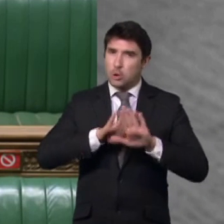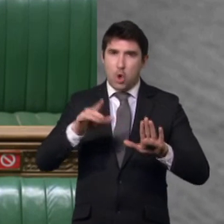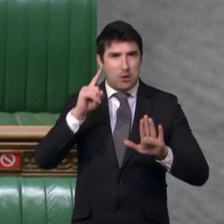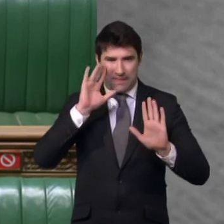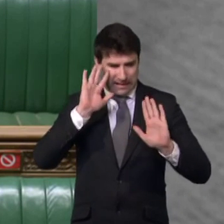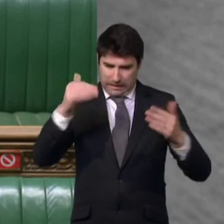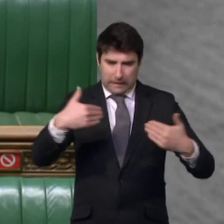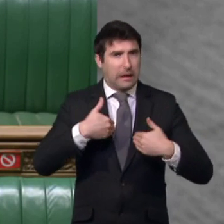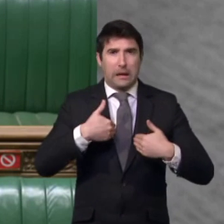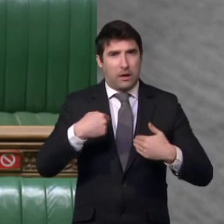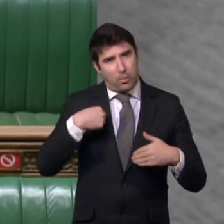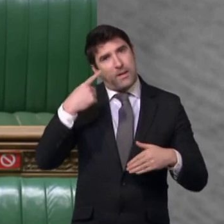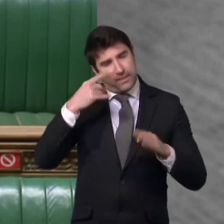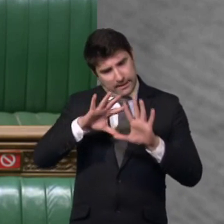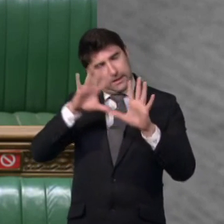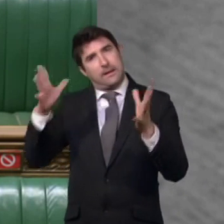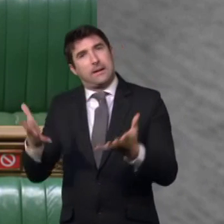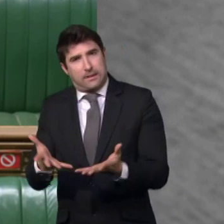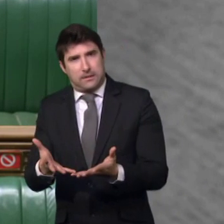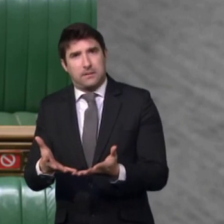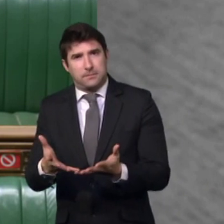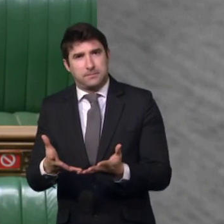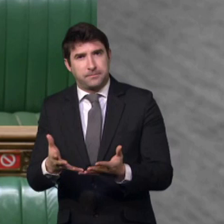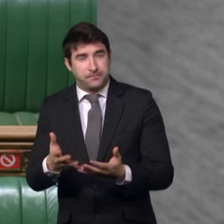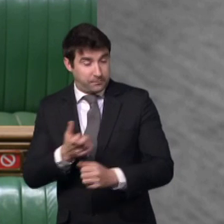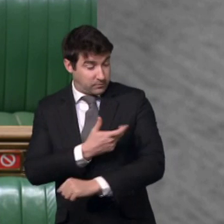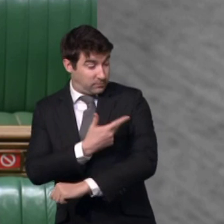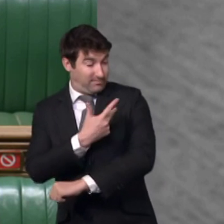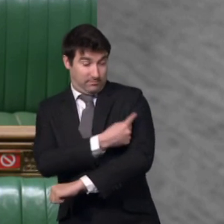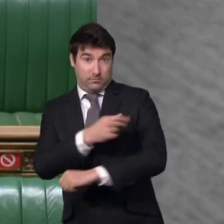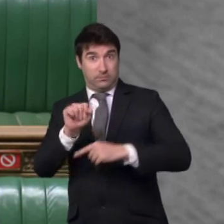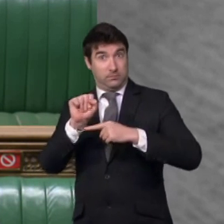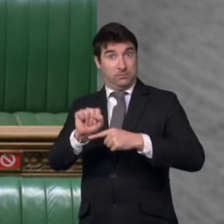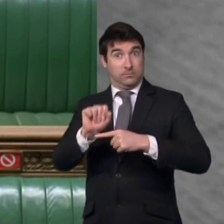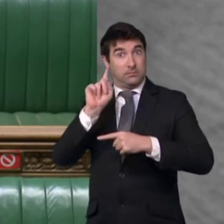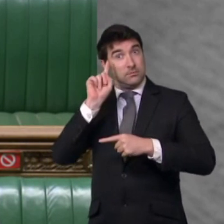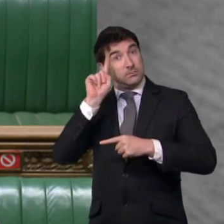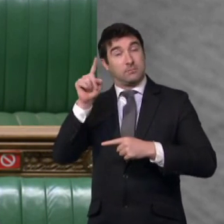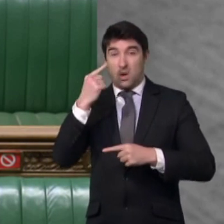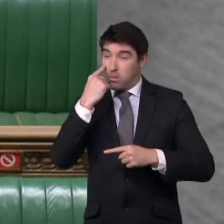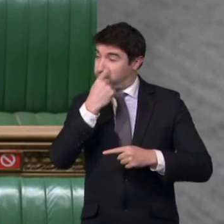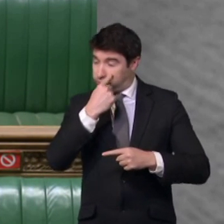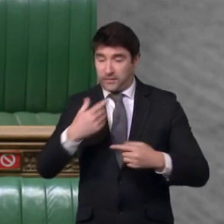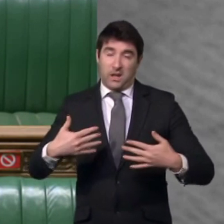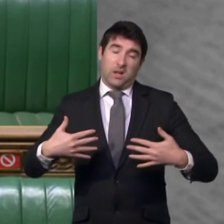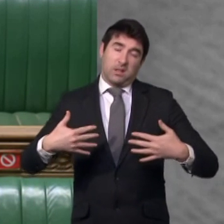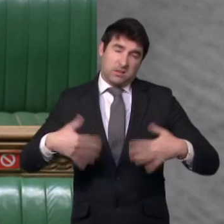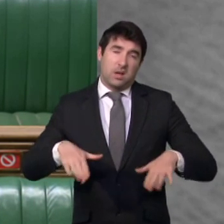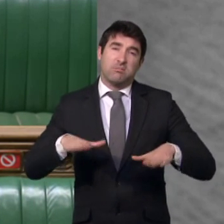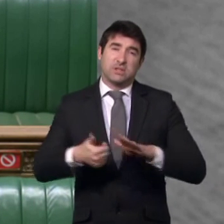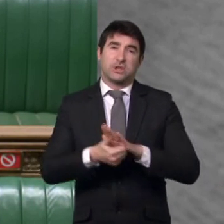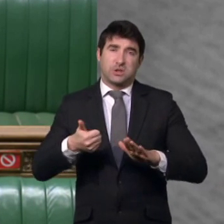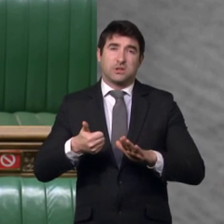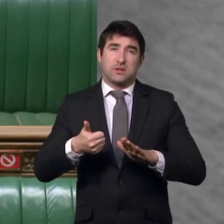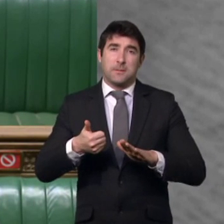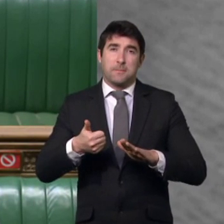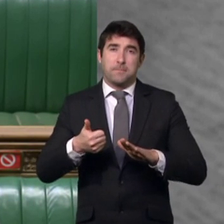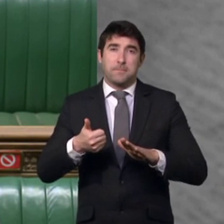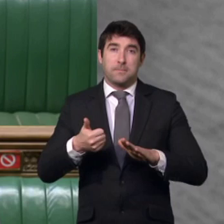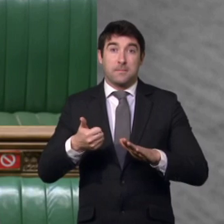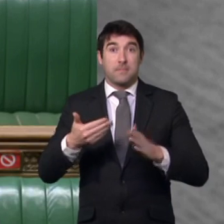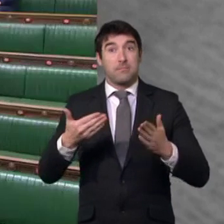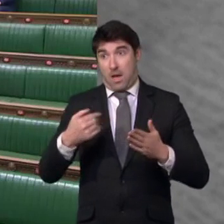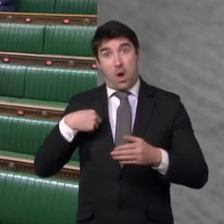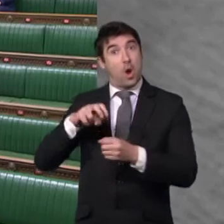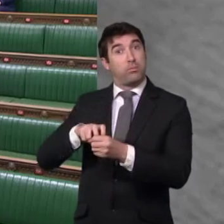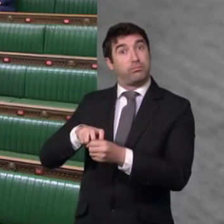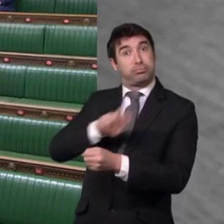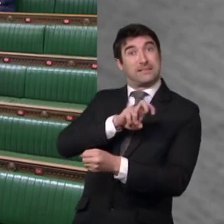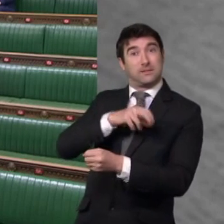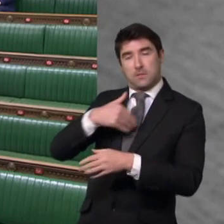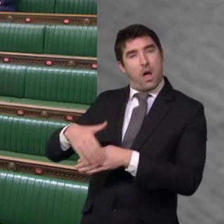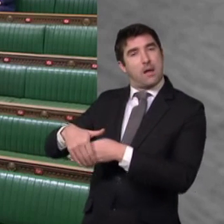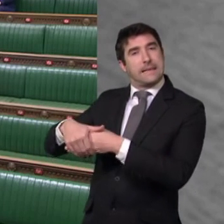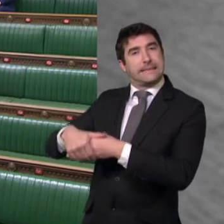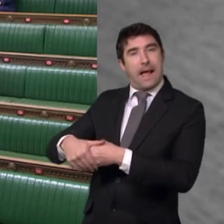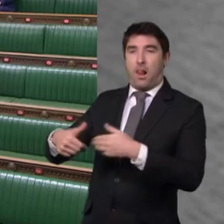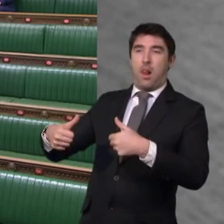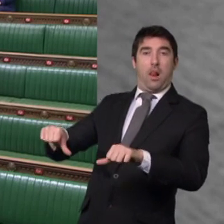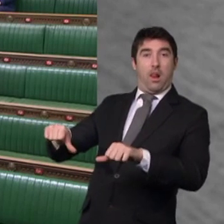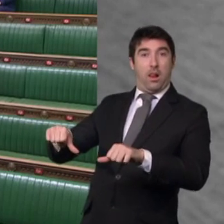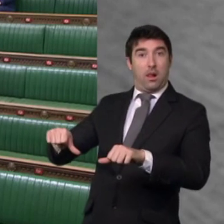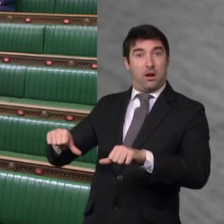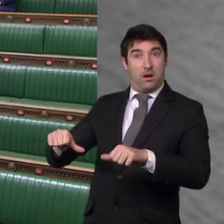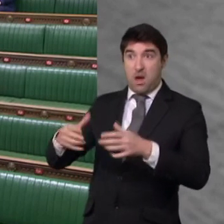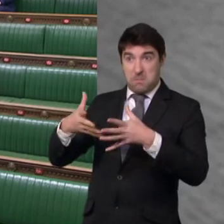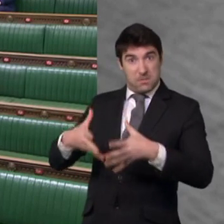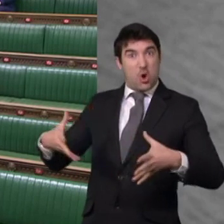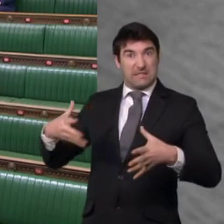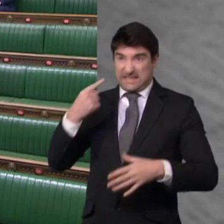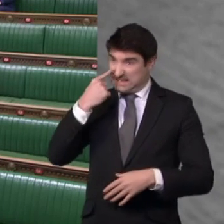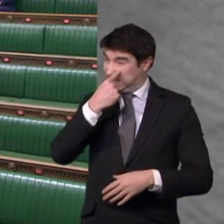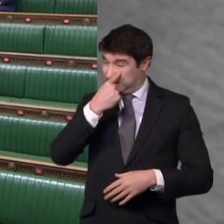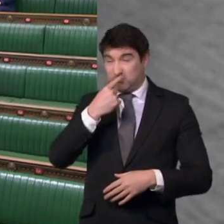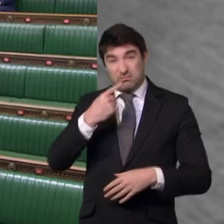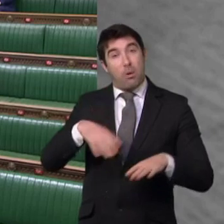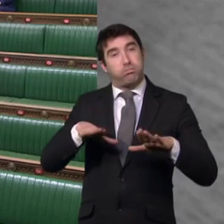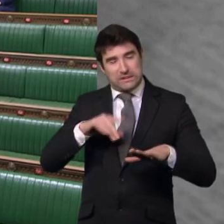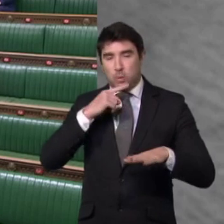The vaccines programme has shown Britain as a life sciences superpower, and the Brexit deal that this House has just passed, with a very significant majority, will help us to strengthen that yet further.